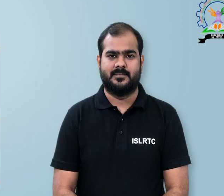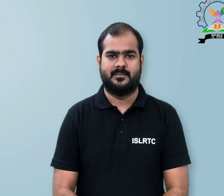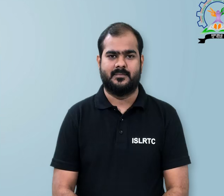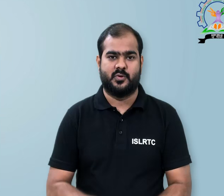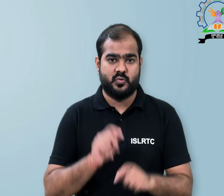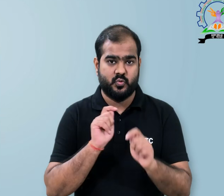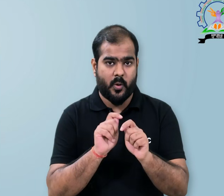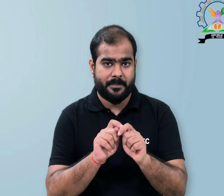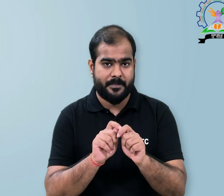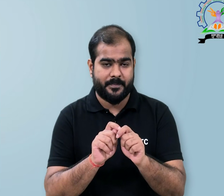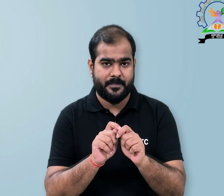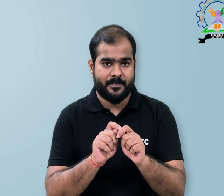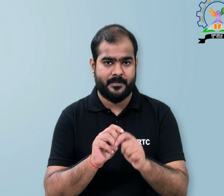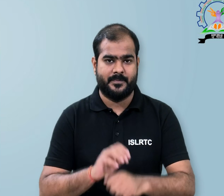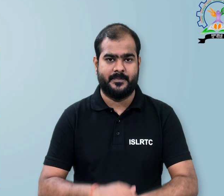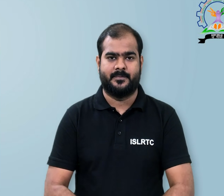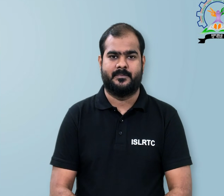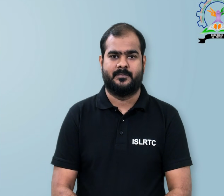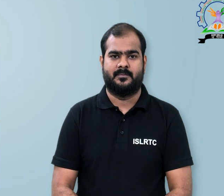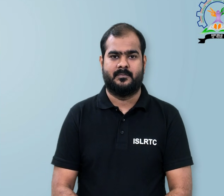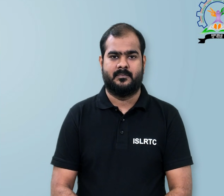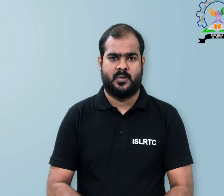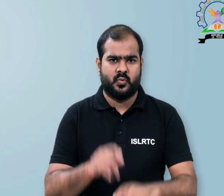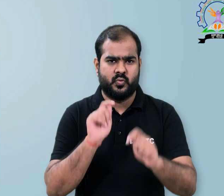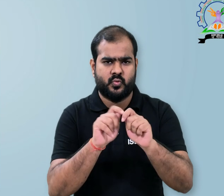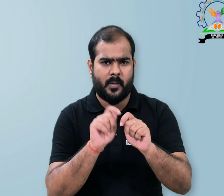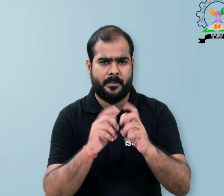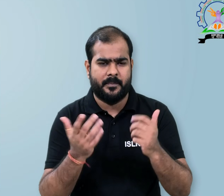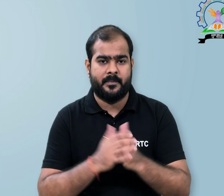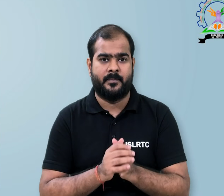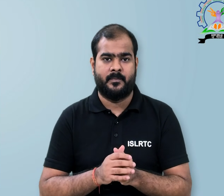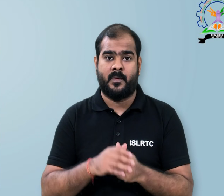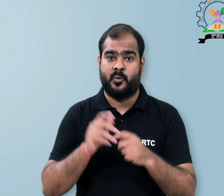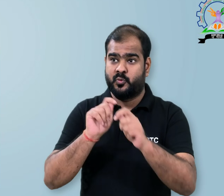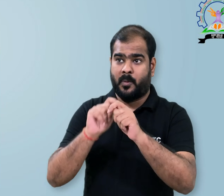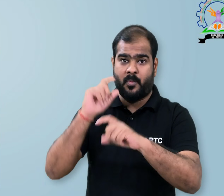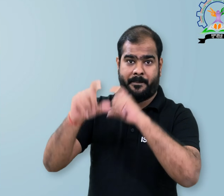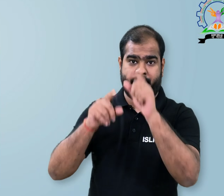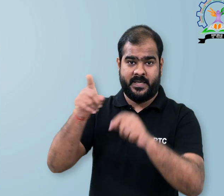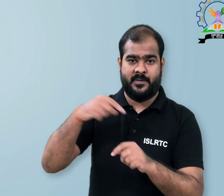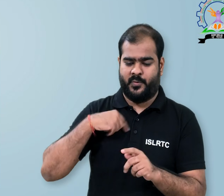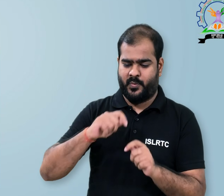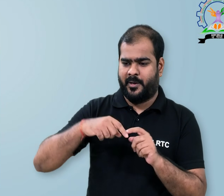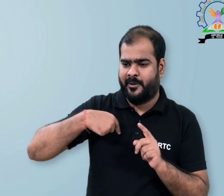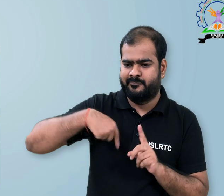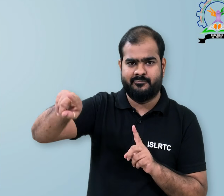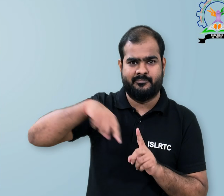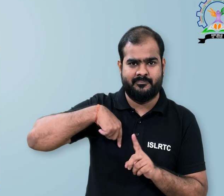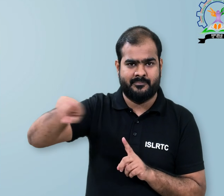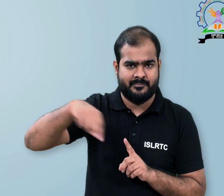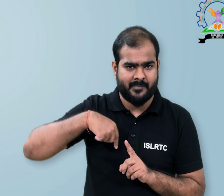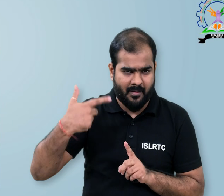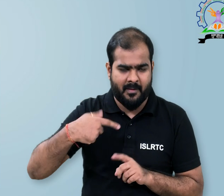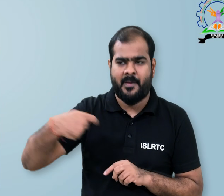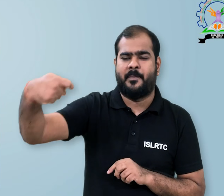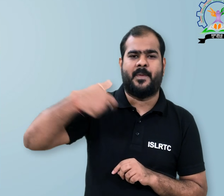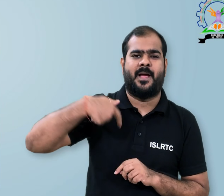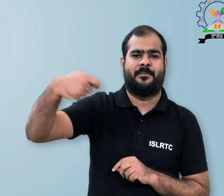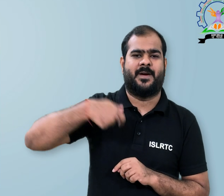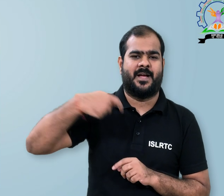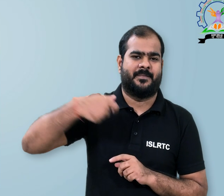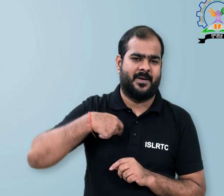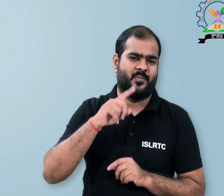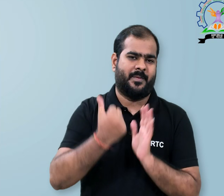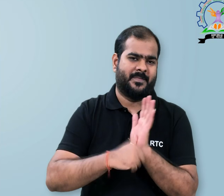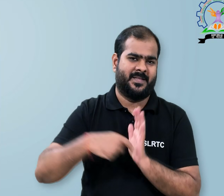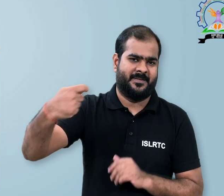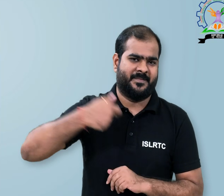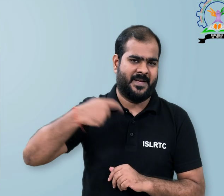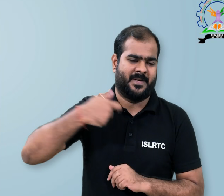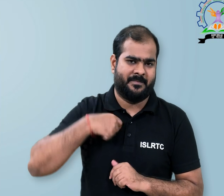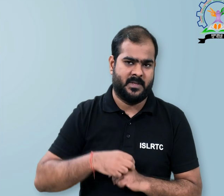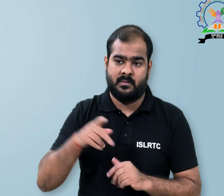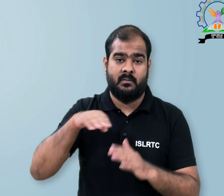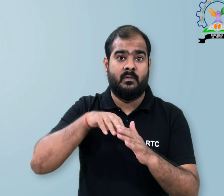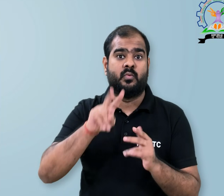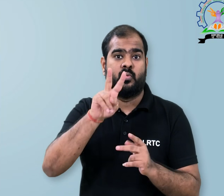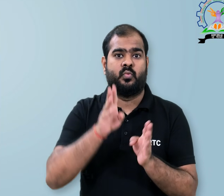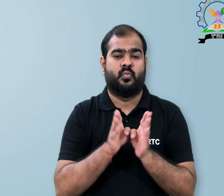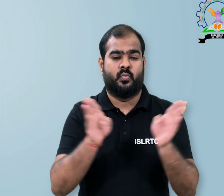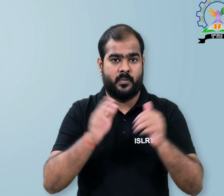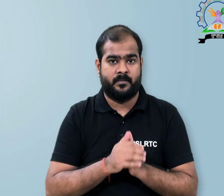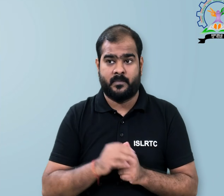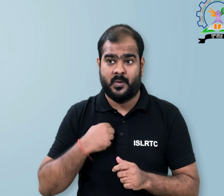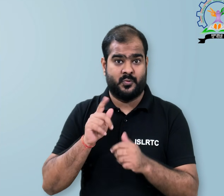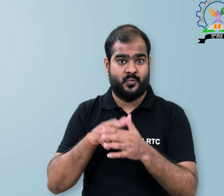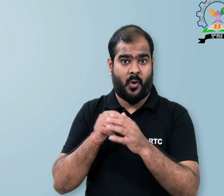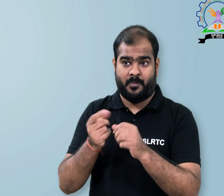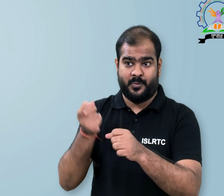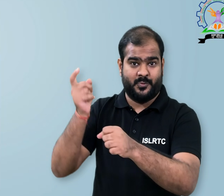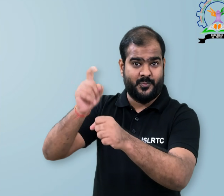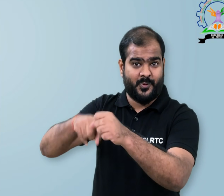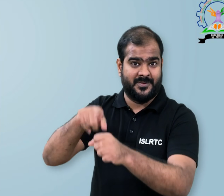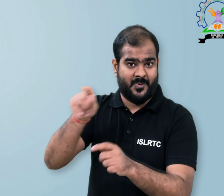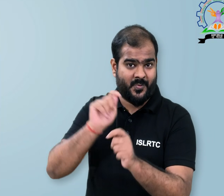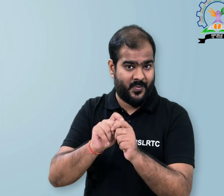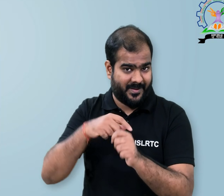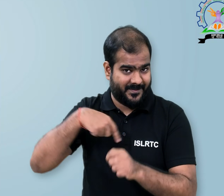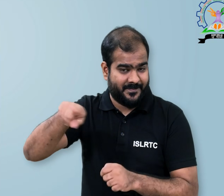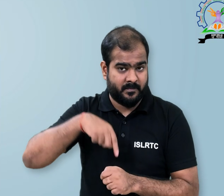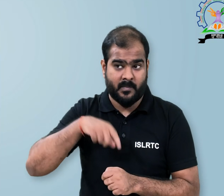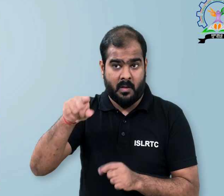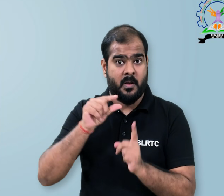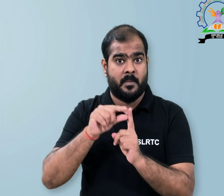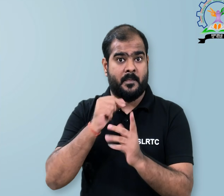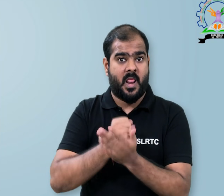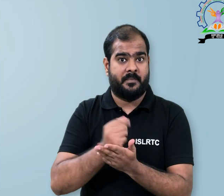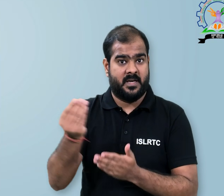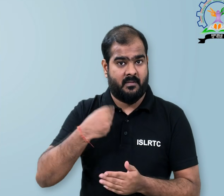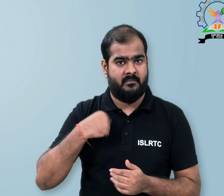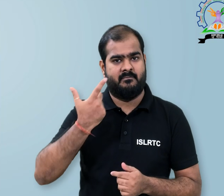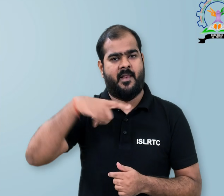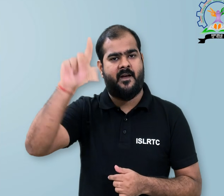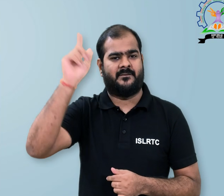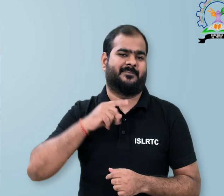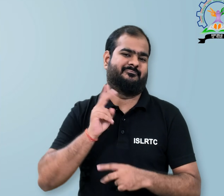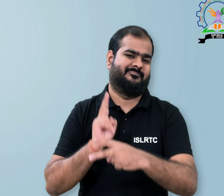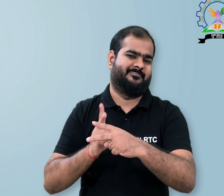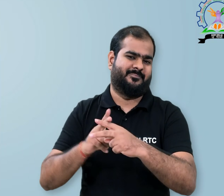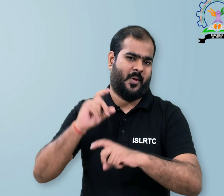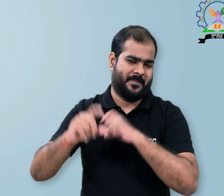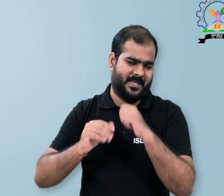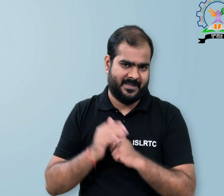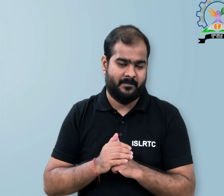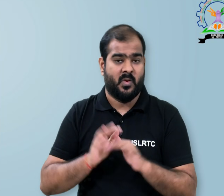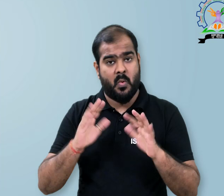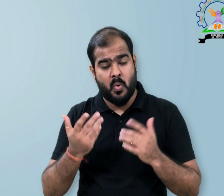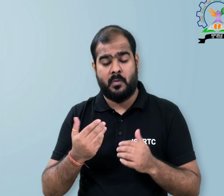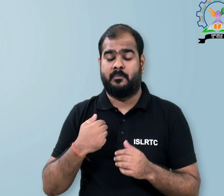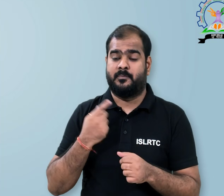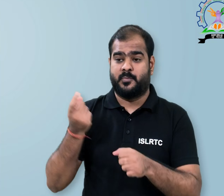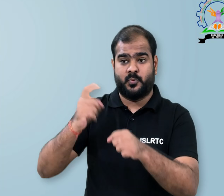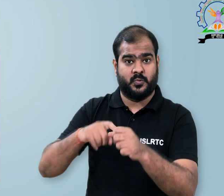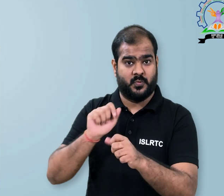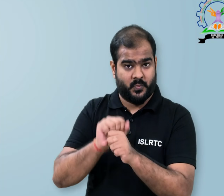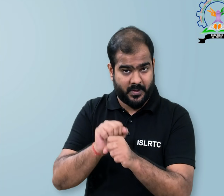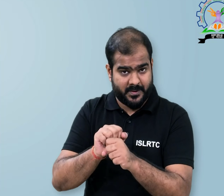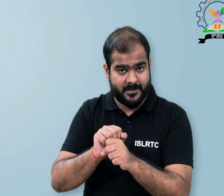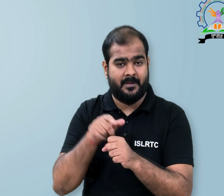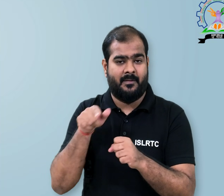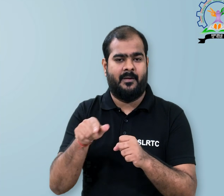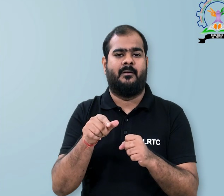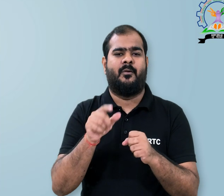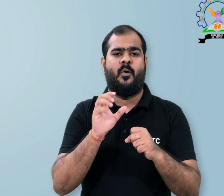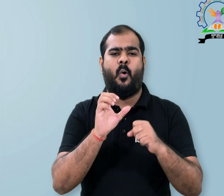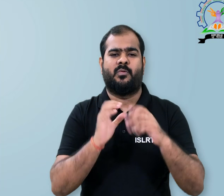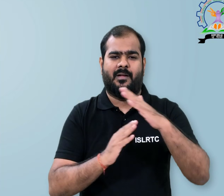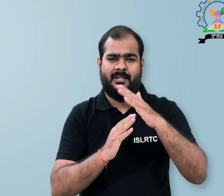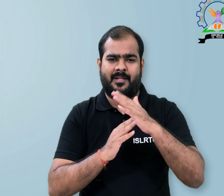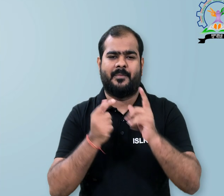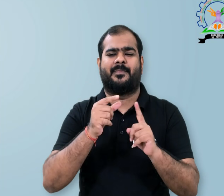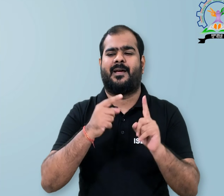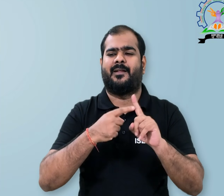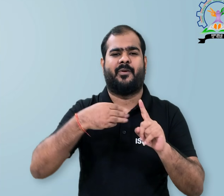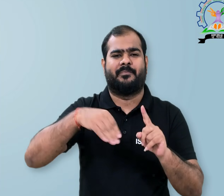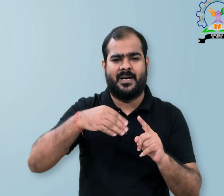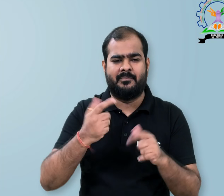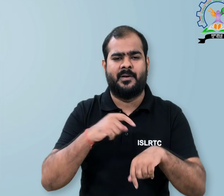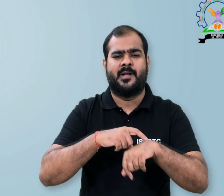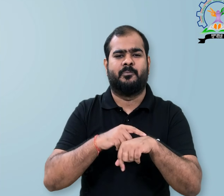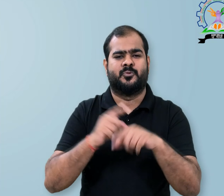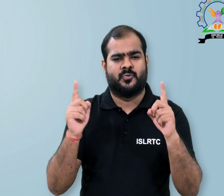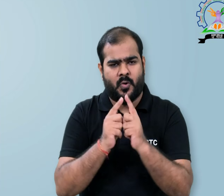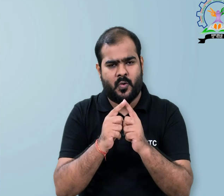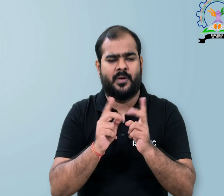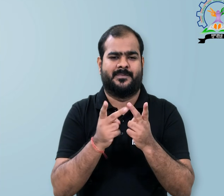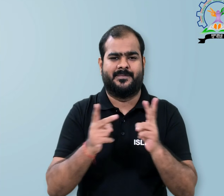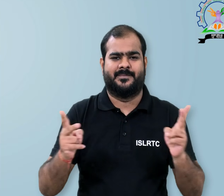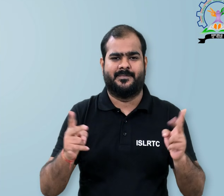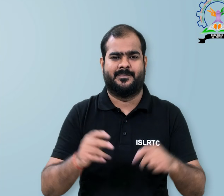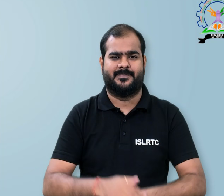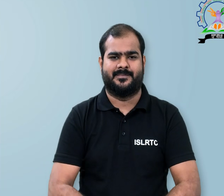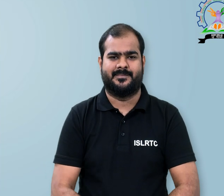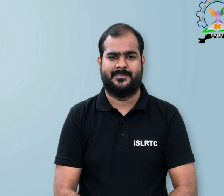Occupation An occupation is the work that a person does to earn a living. This can describe both long-term careers or more temporary jobs.